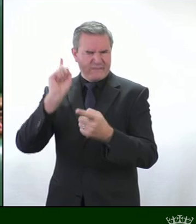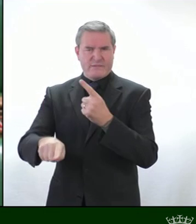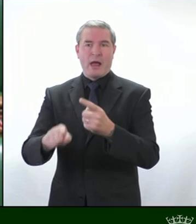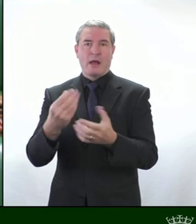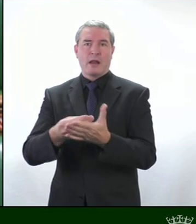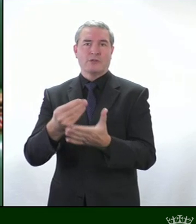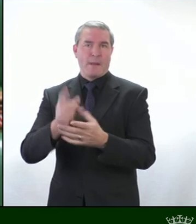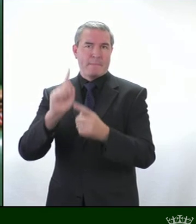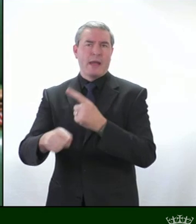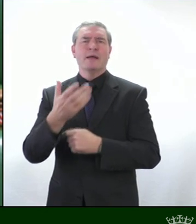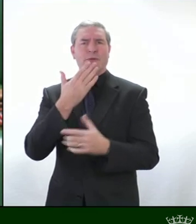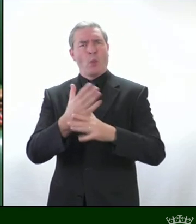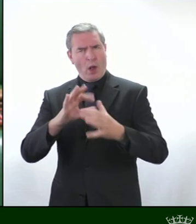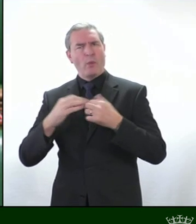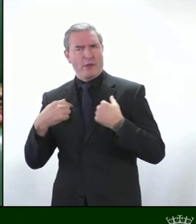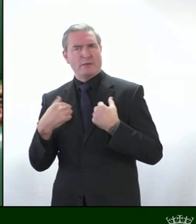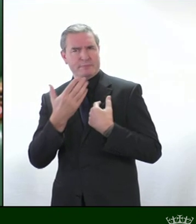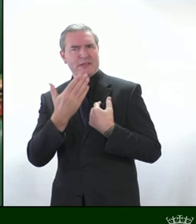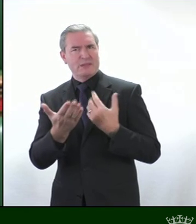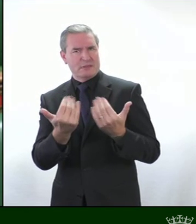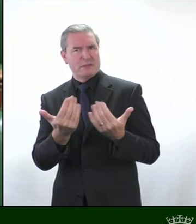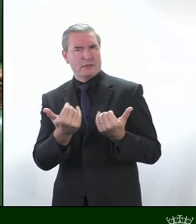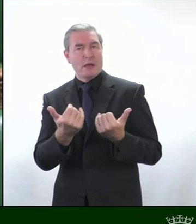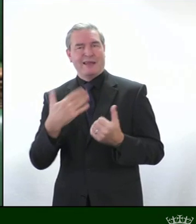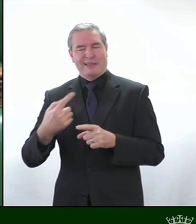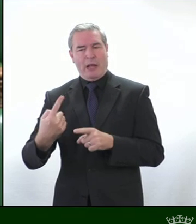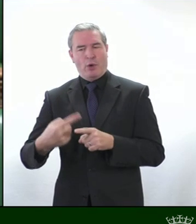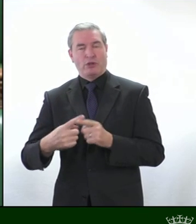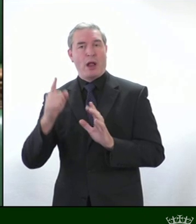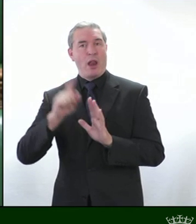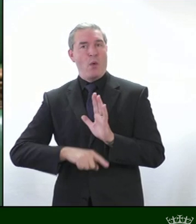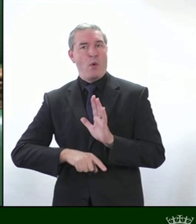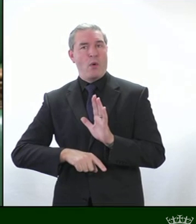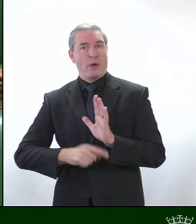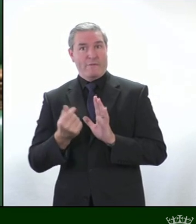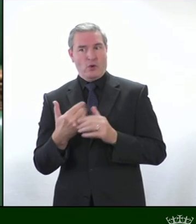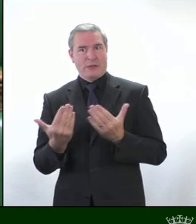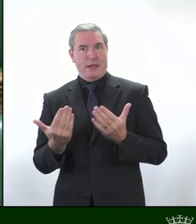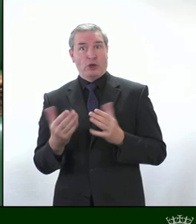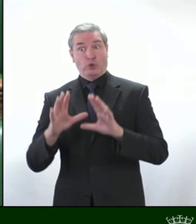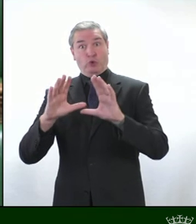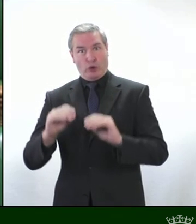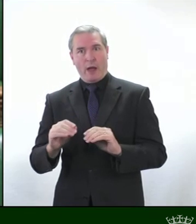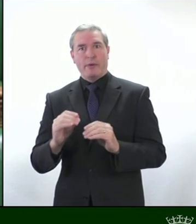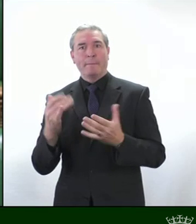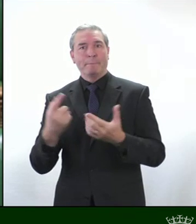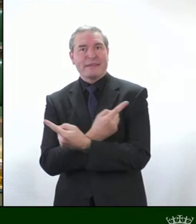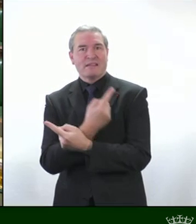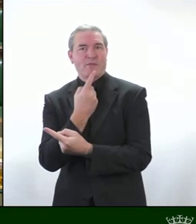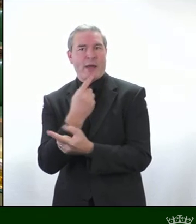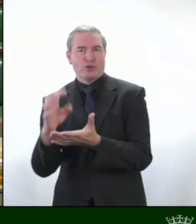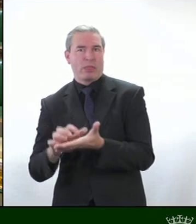Will the Prime Minister work with us on this and bring forward emergency legislation in the coming days, which I think the whole House would support?